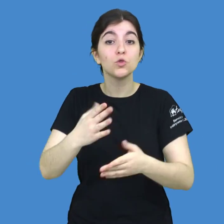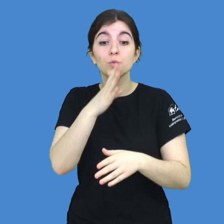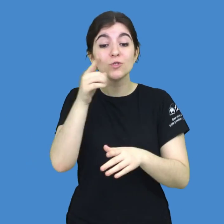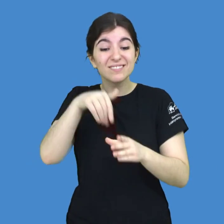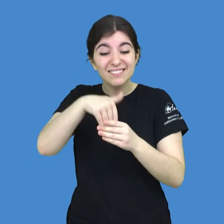motivo